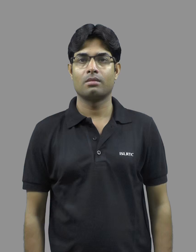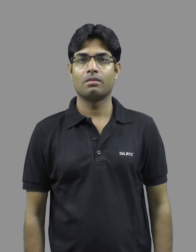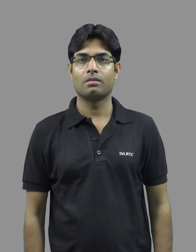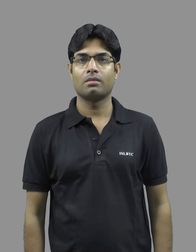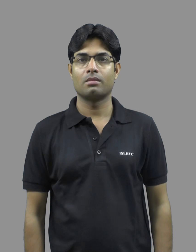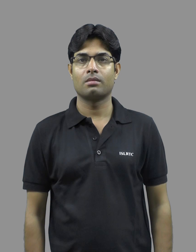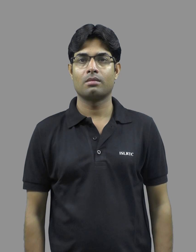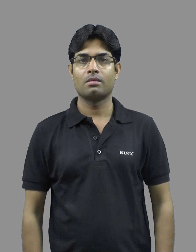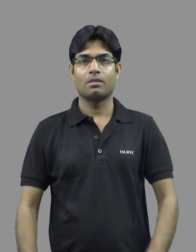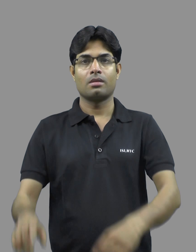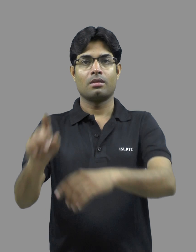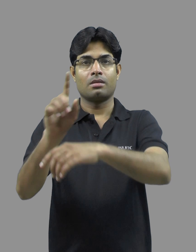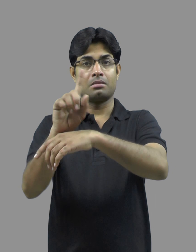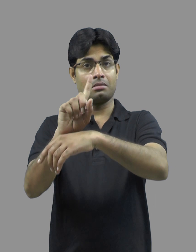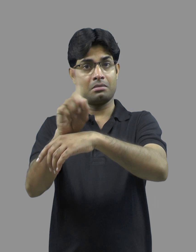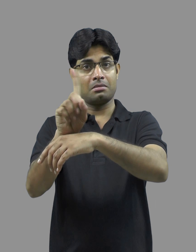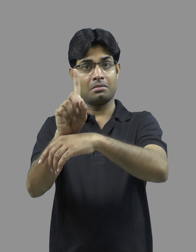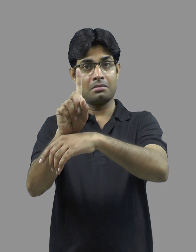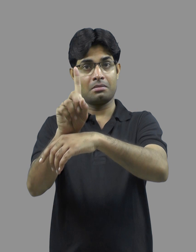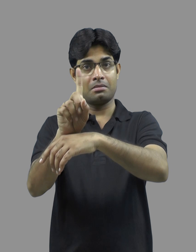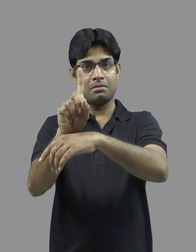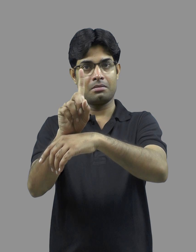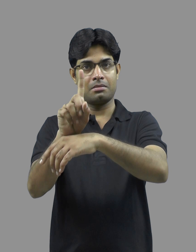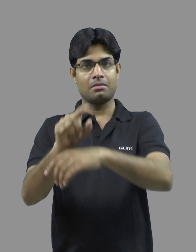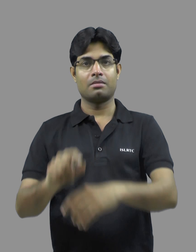Wifi